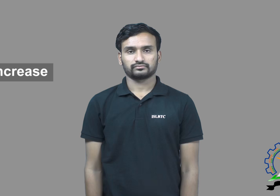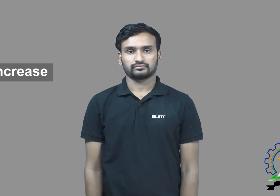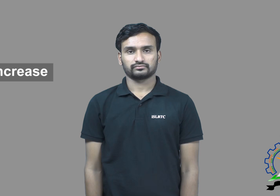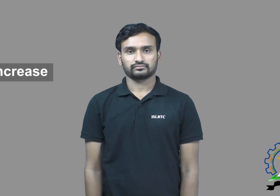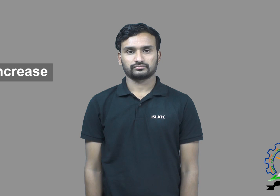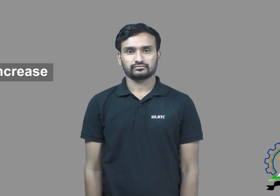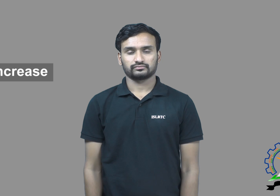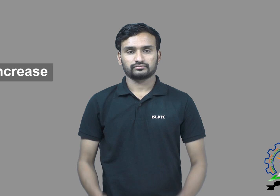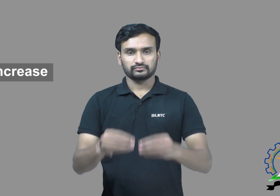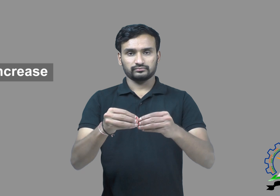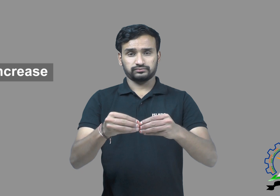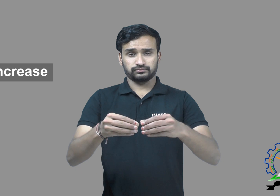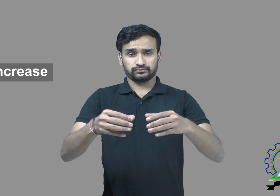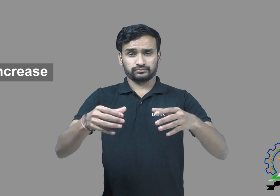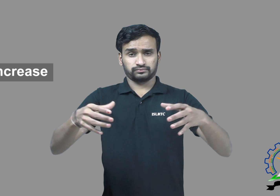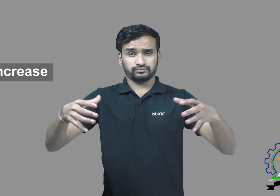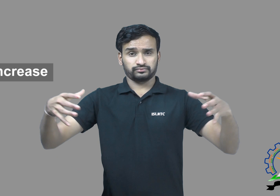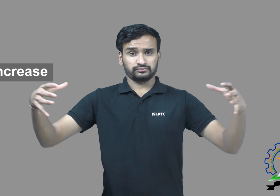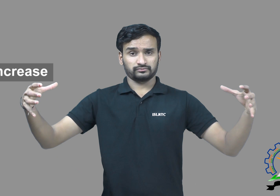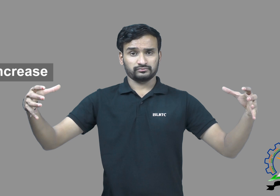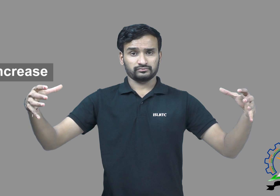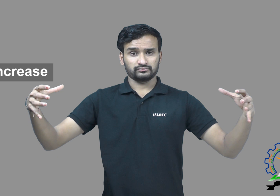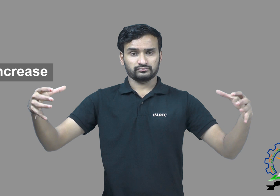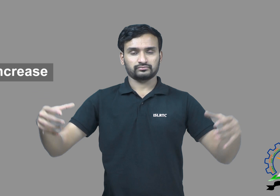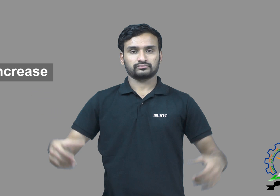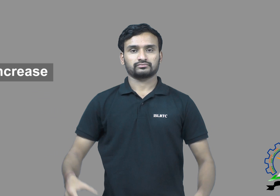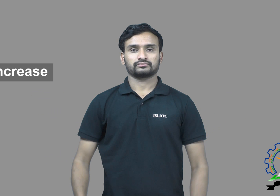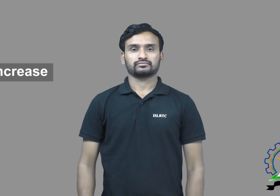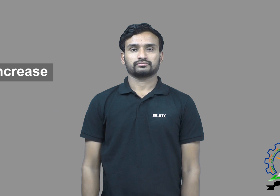Increase